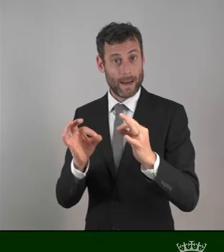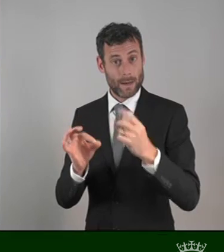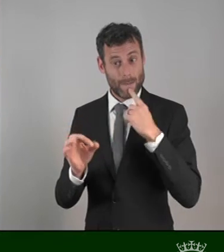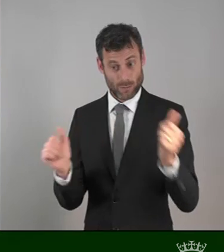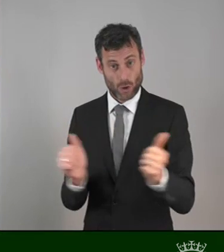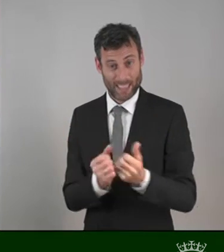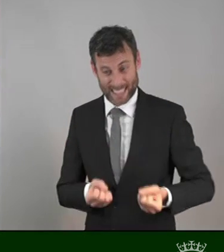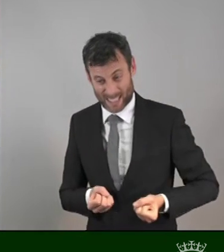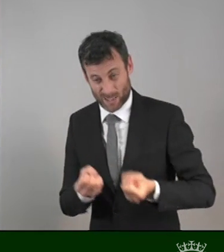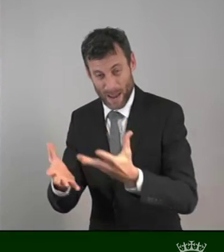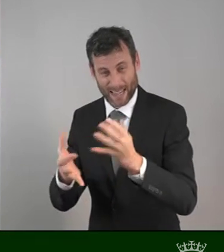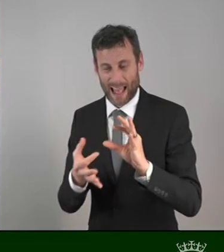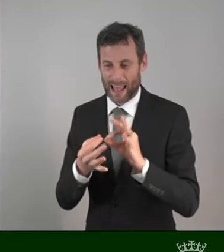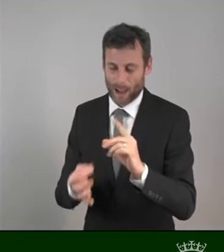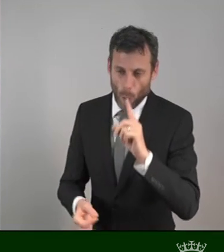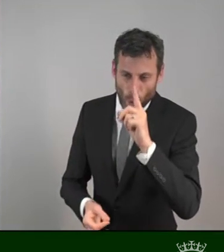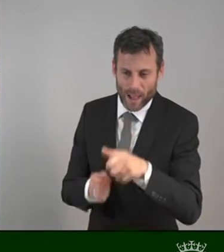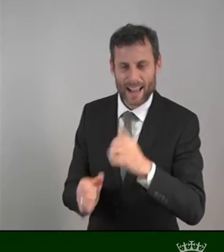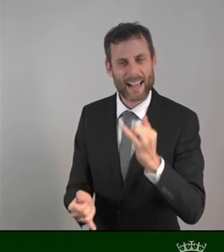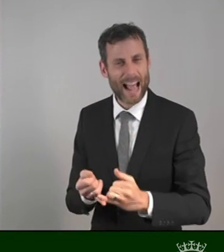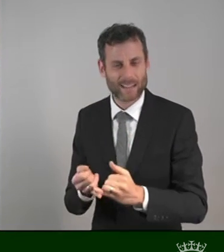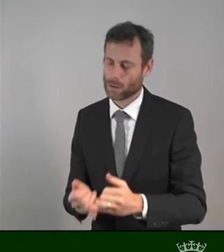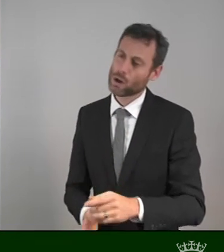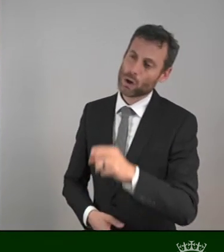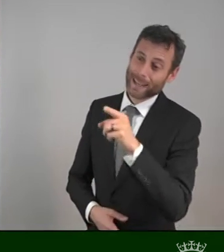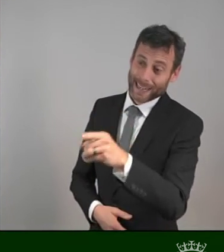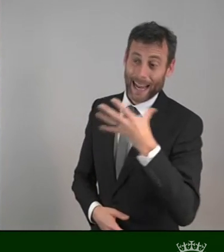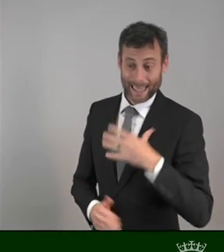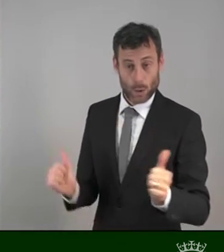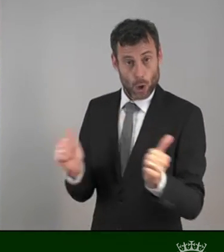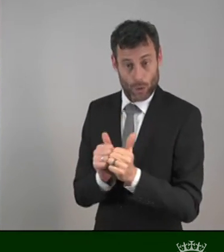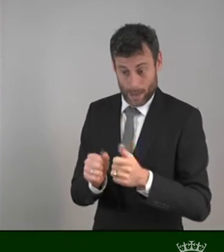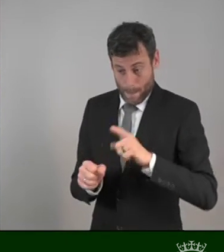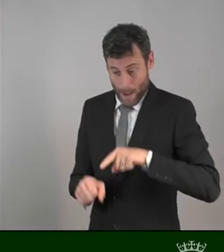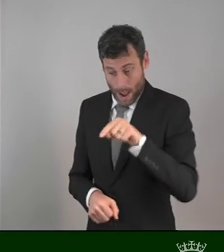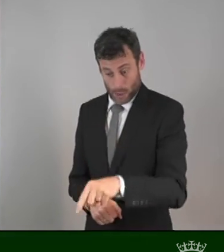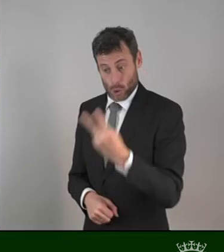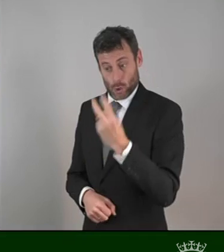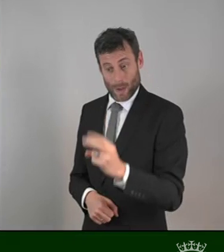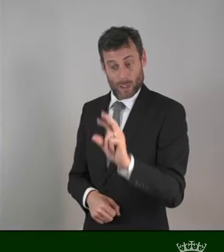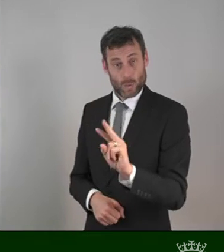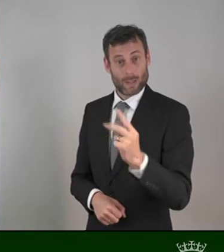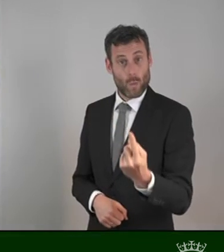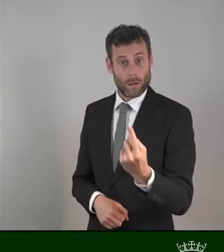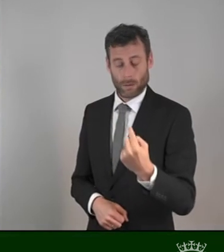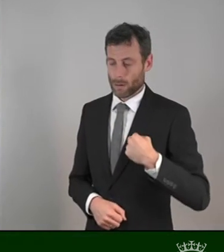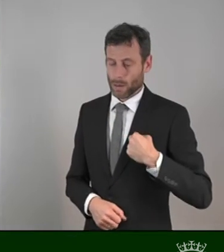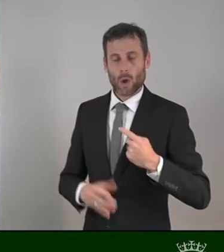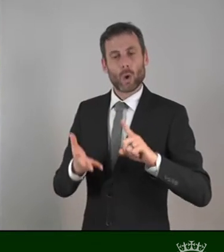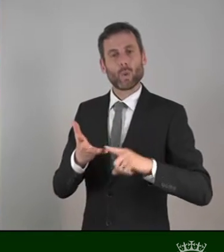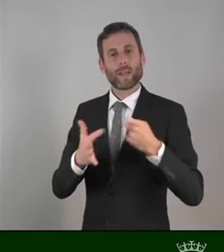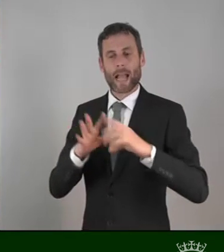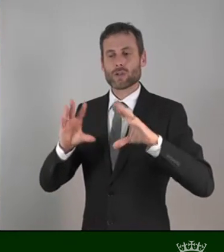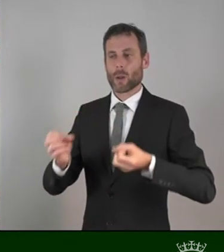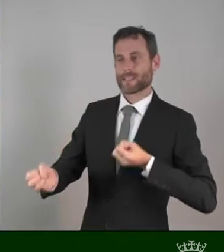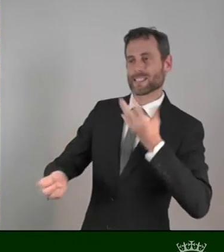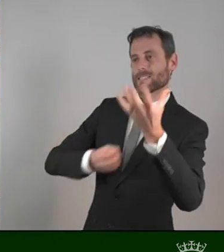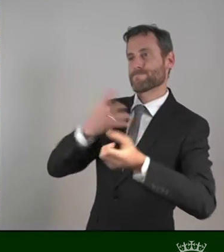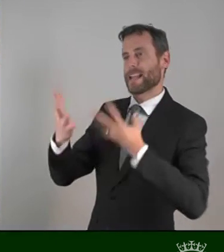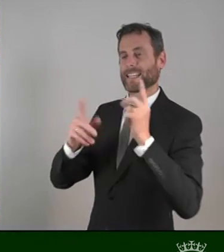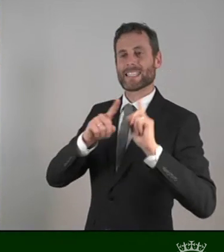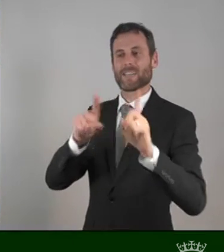Will he join me and the Environmental Audit Committee in agreeing that, from the end of 2021, there should be no UK money going into fossil fuels overseas—yes or no?